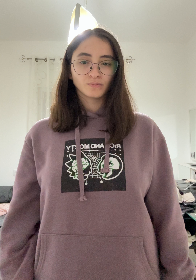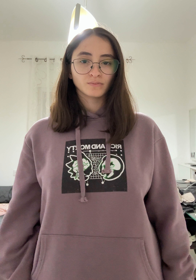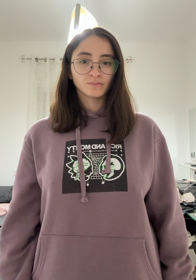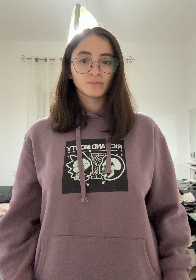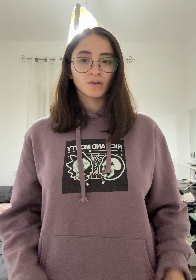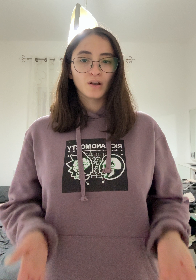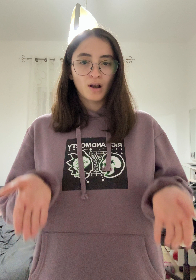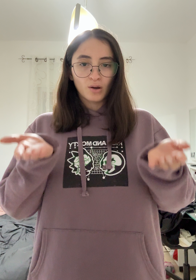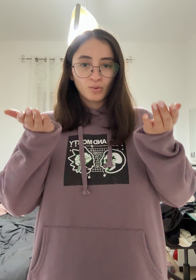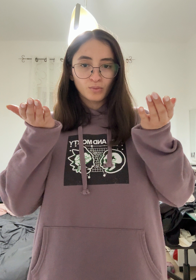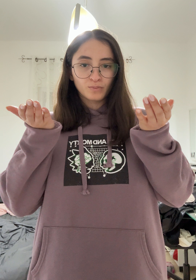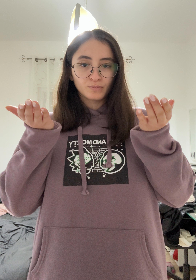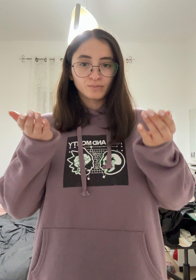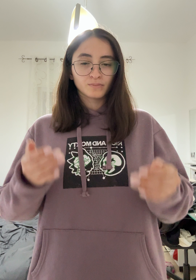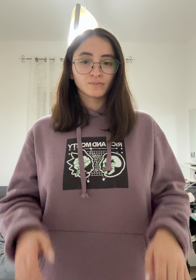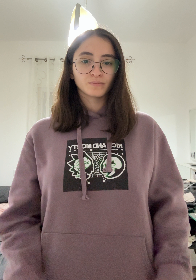לקום